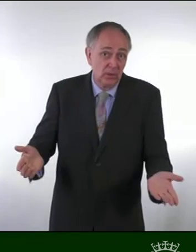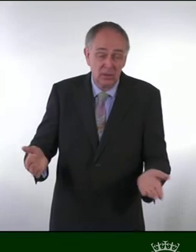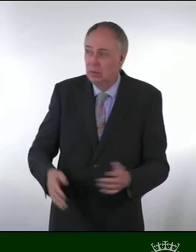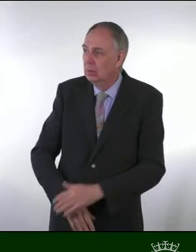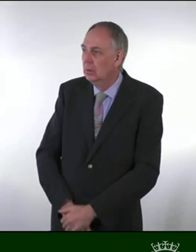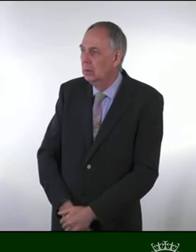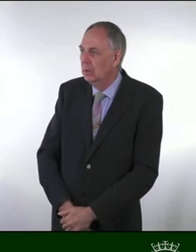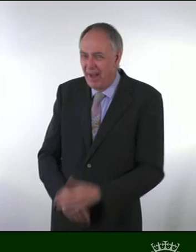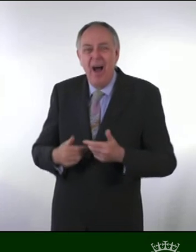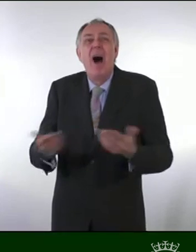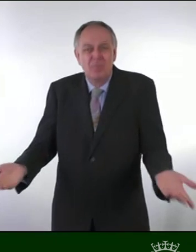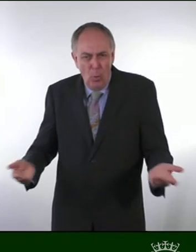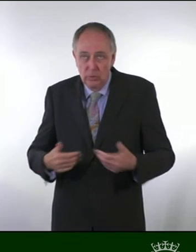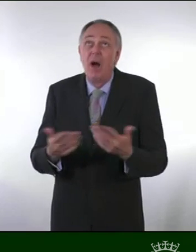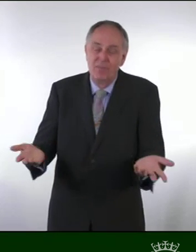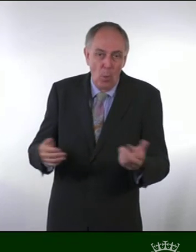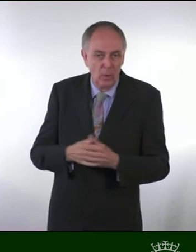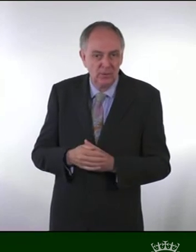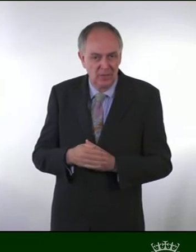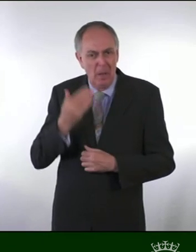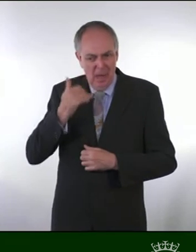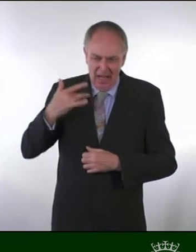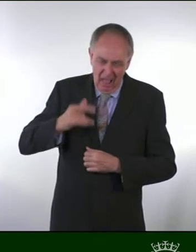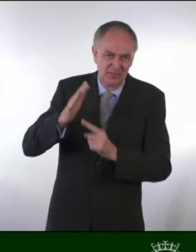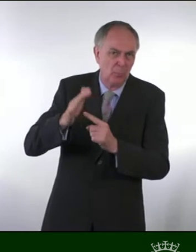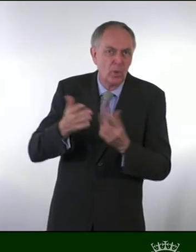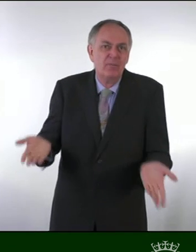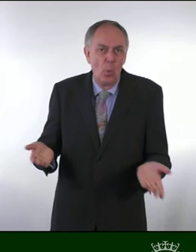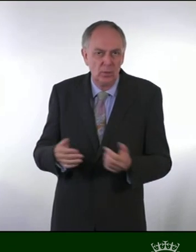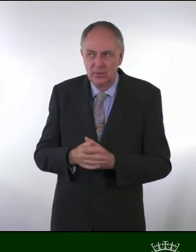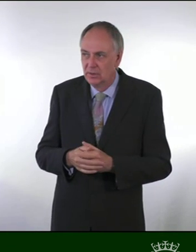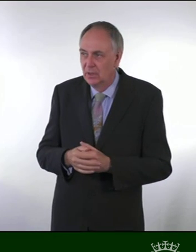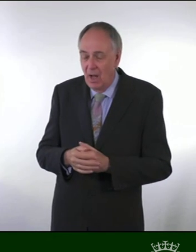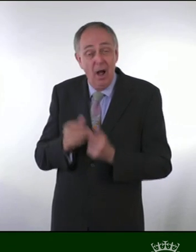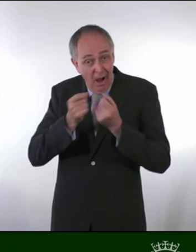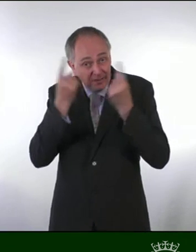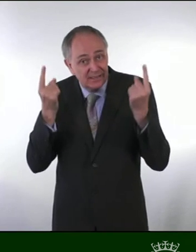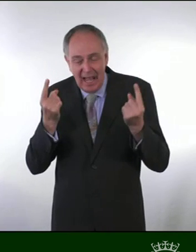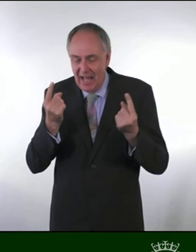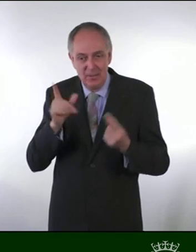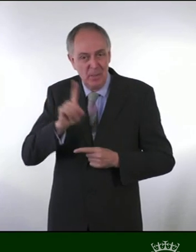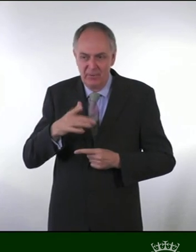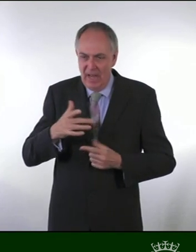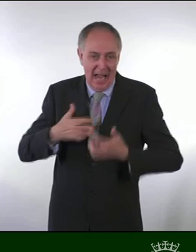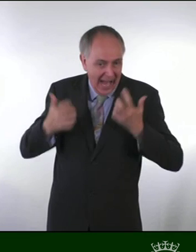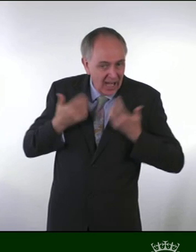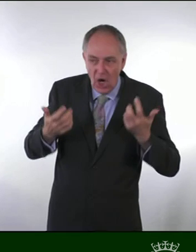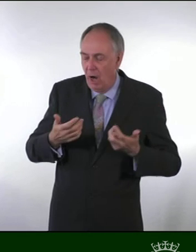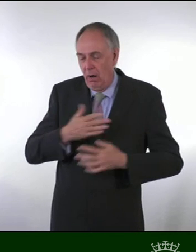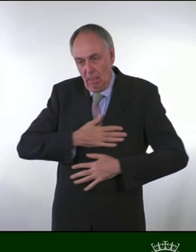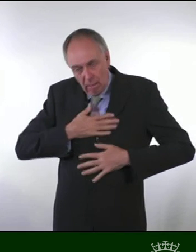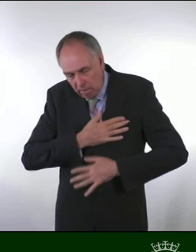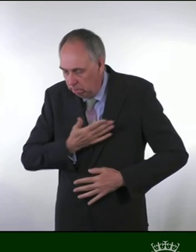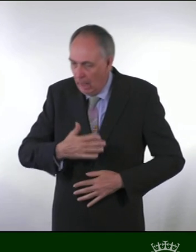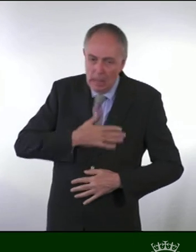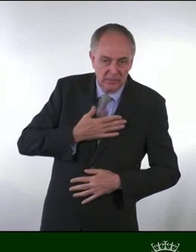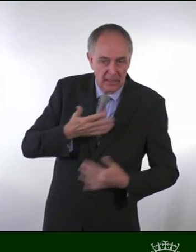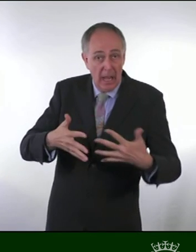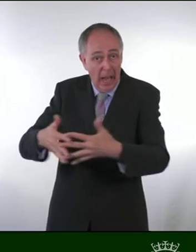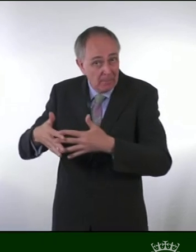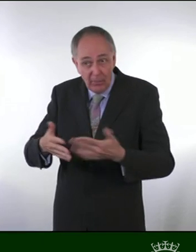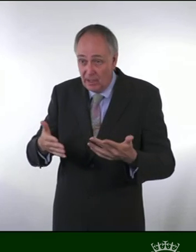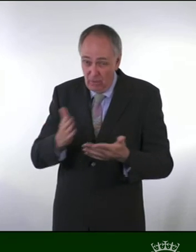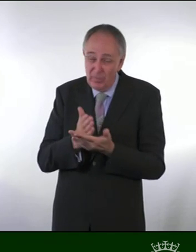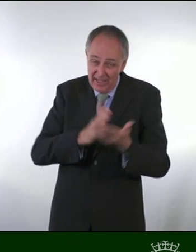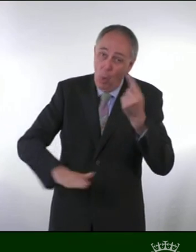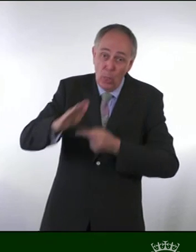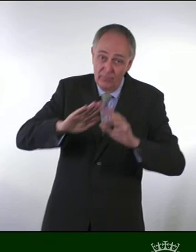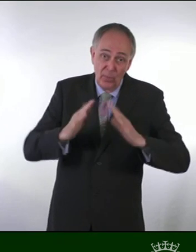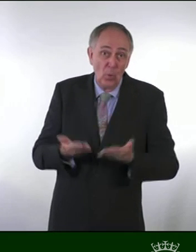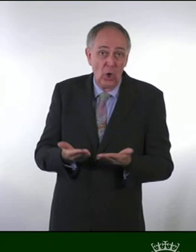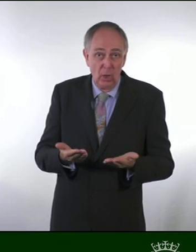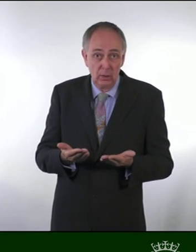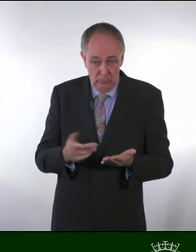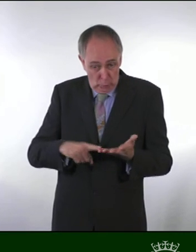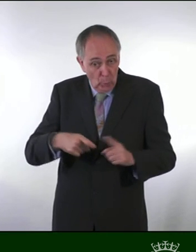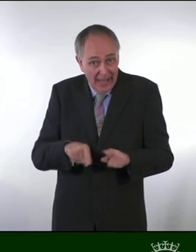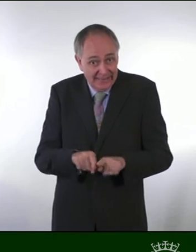Of course black lives matter, and I totally understand the anger and the grief that is felt not just in America but around the world and in our country as well.